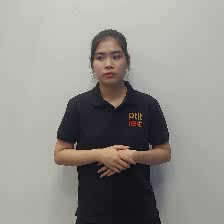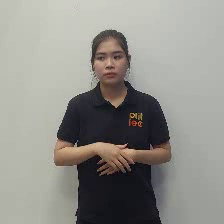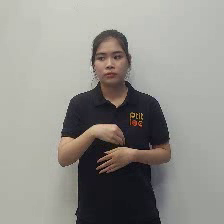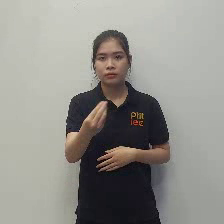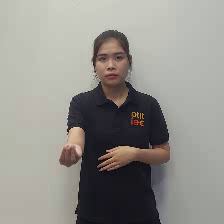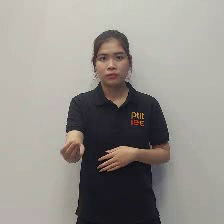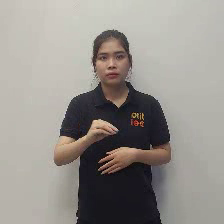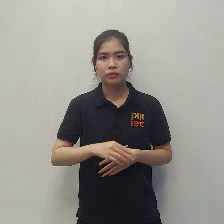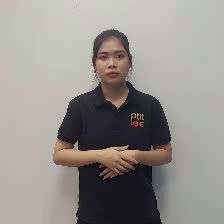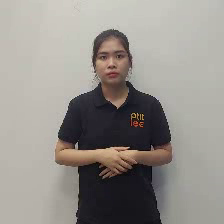Mua